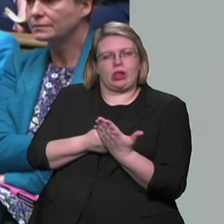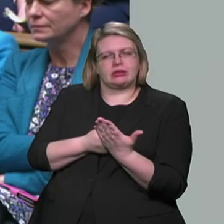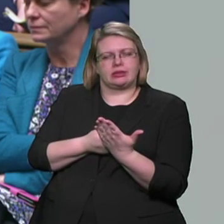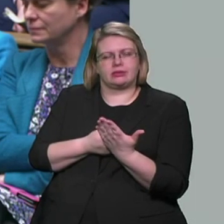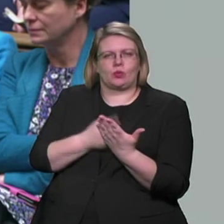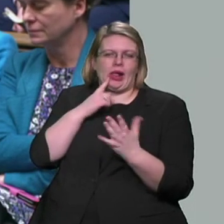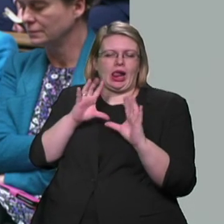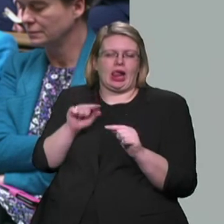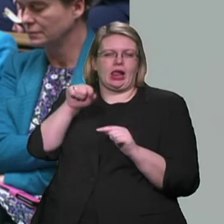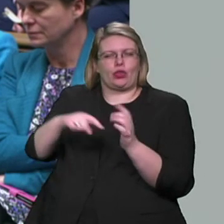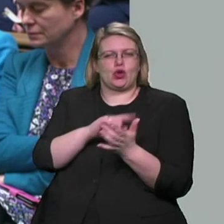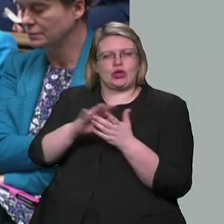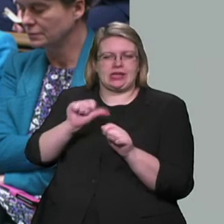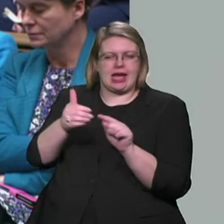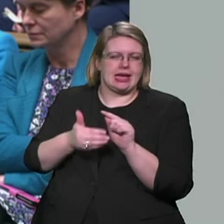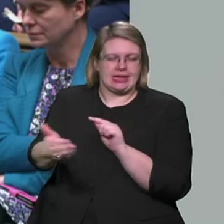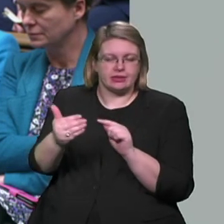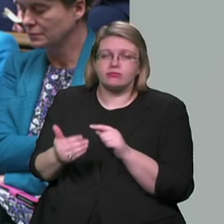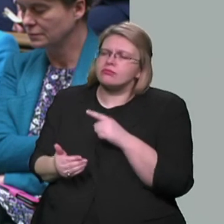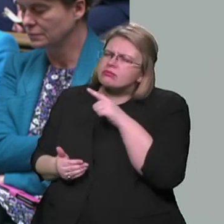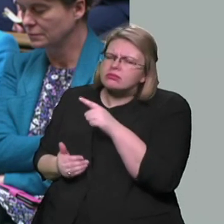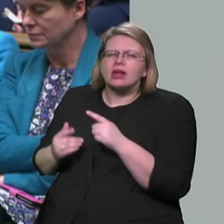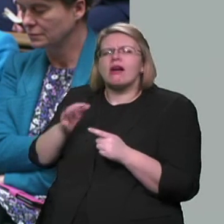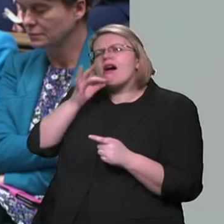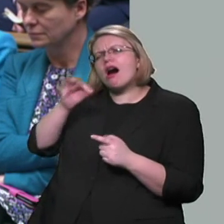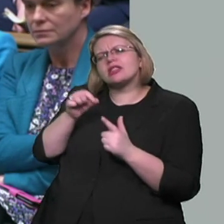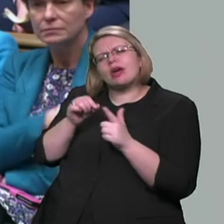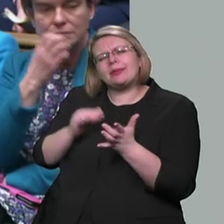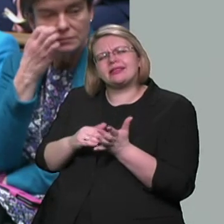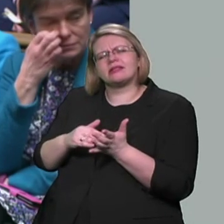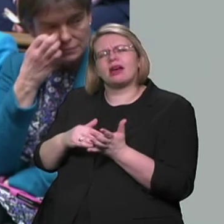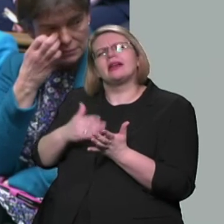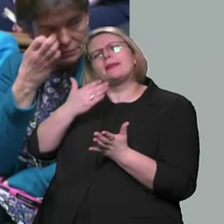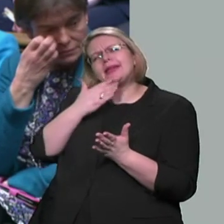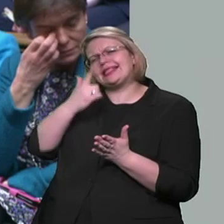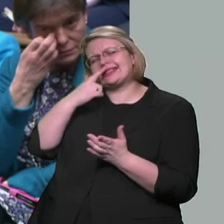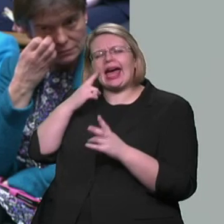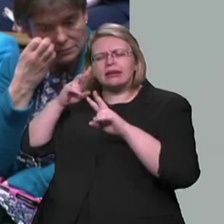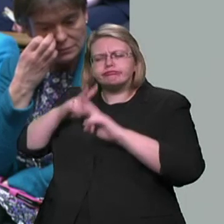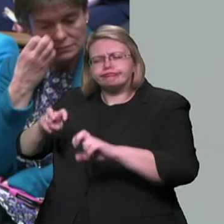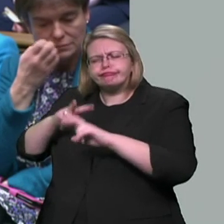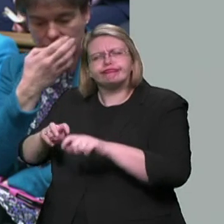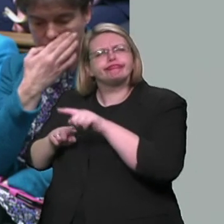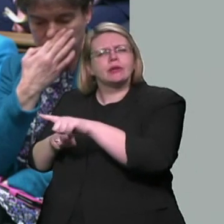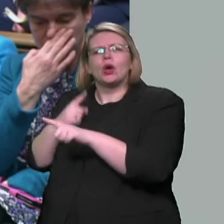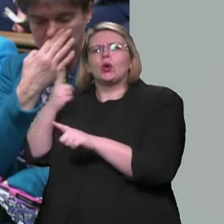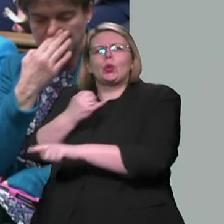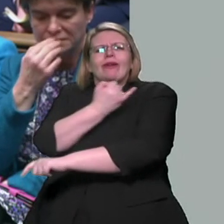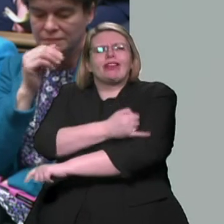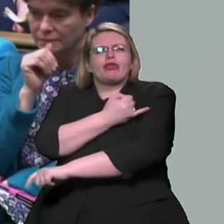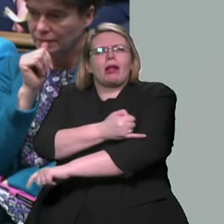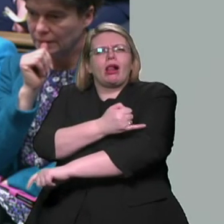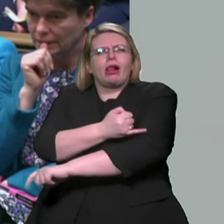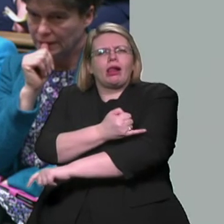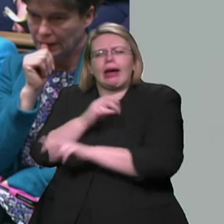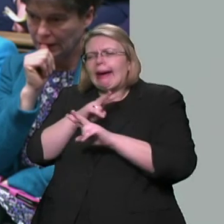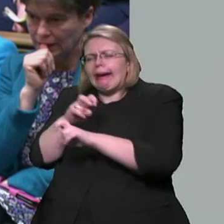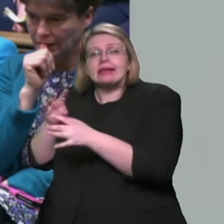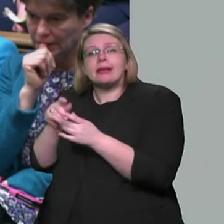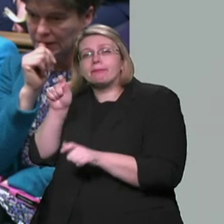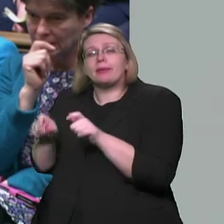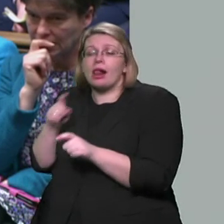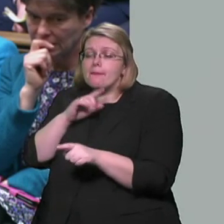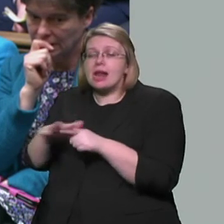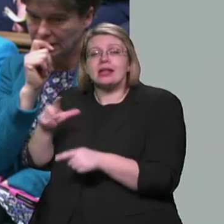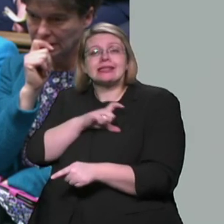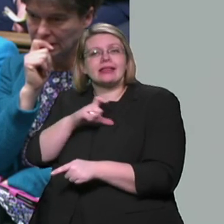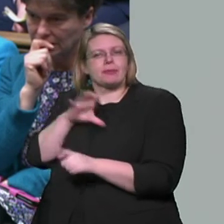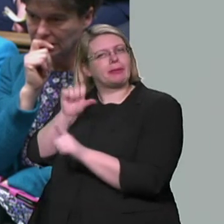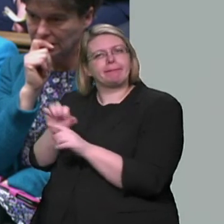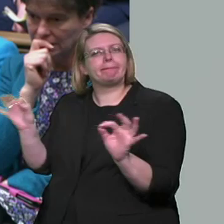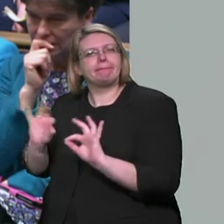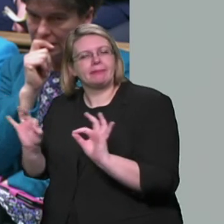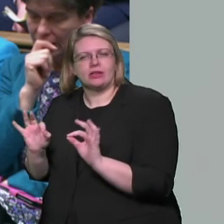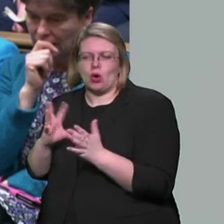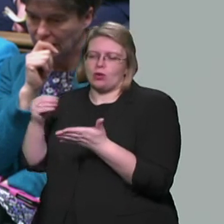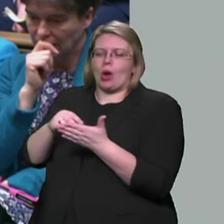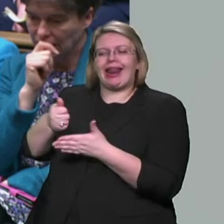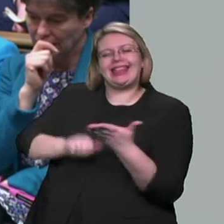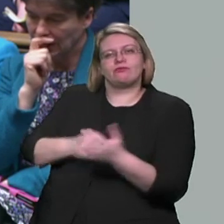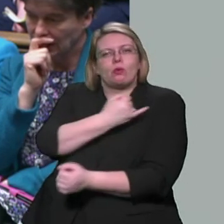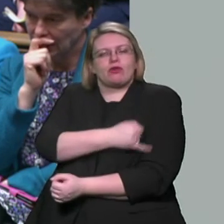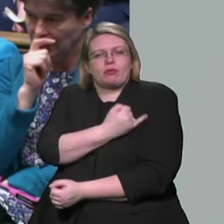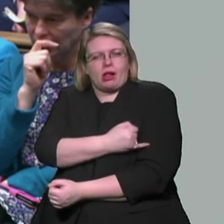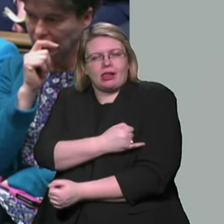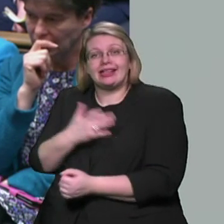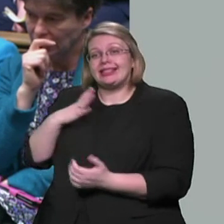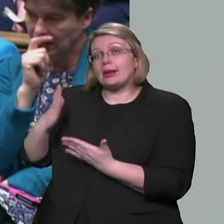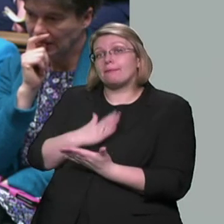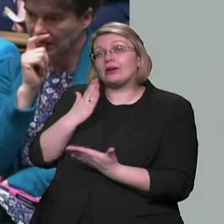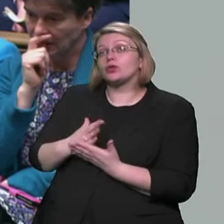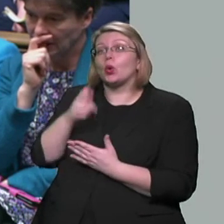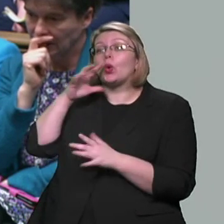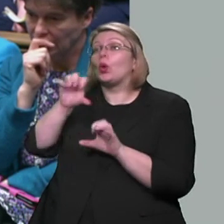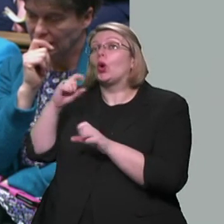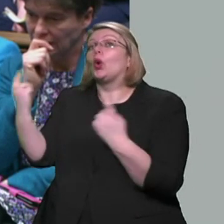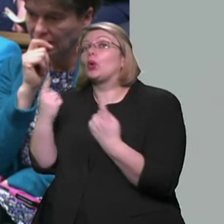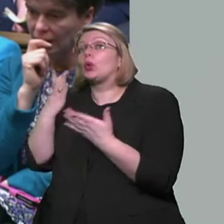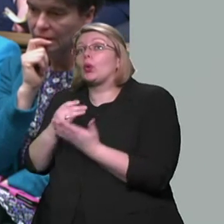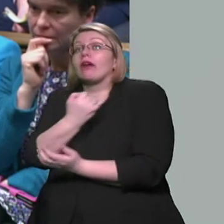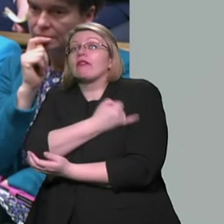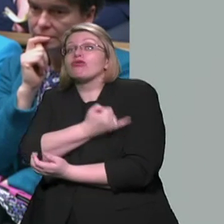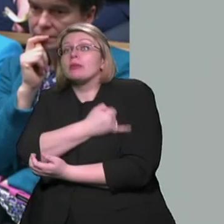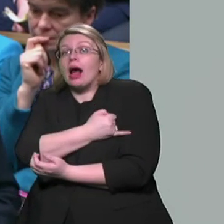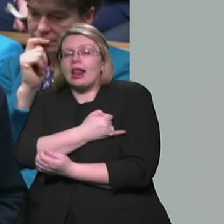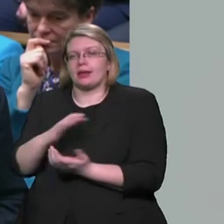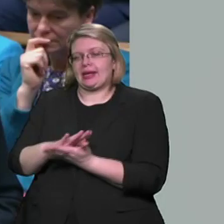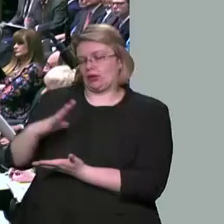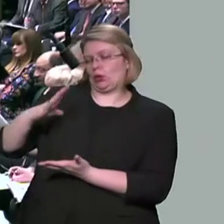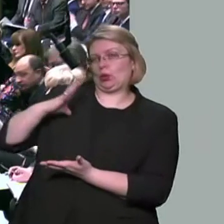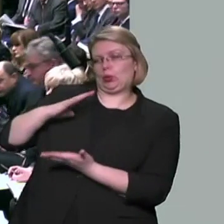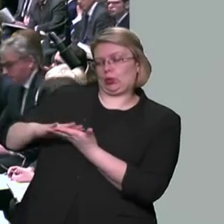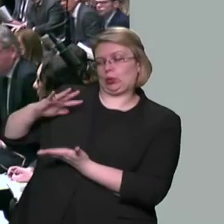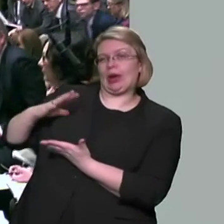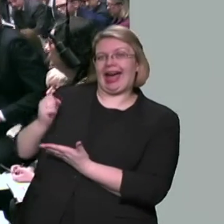Will he ensure that the NHS reviews the system for identifying the most vulnerable, as I think that some who are at risk are in danger of being missed—for example, those with blood cancers—and will he then ensure that the relevant testing and antiviral drugs will be readily available, alongside boosters, for the immunosuppressed but also for their carers?